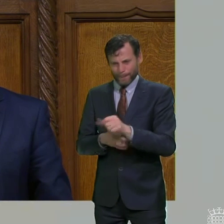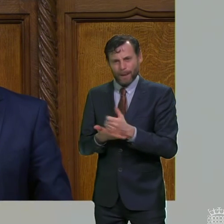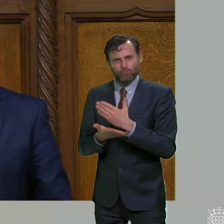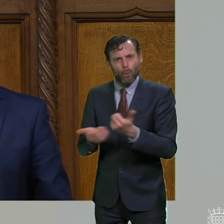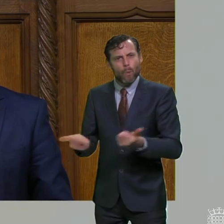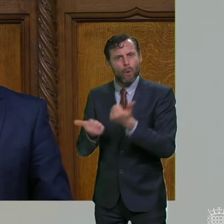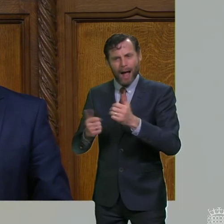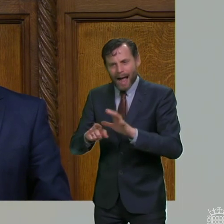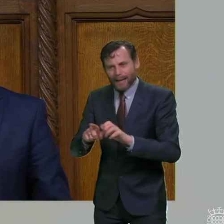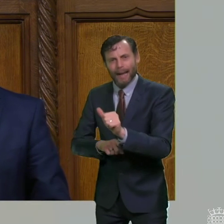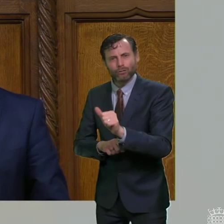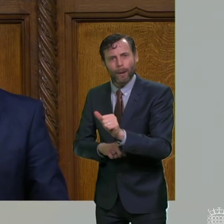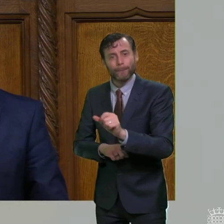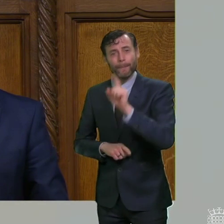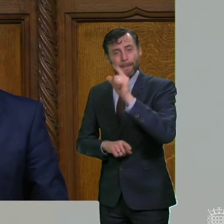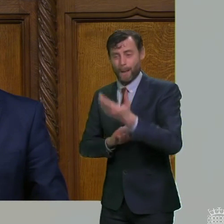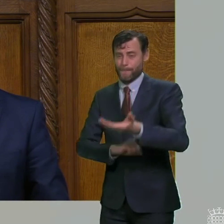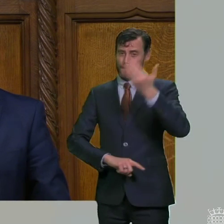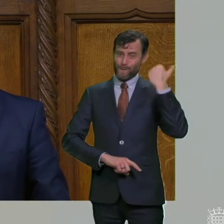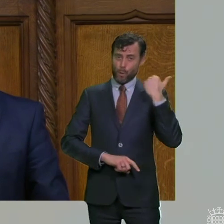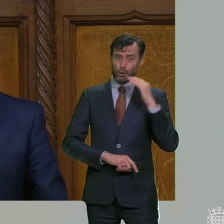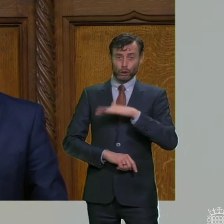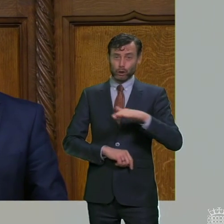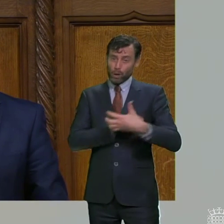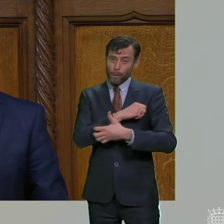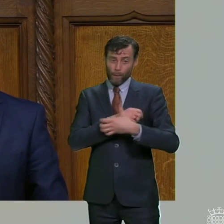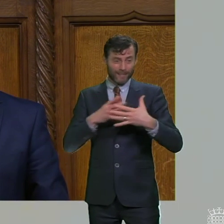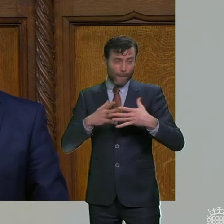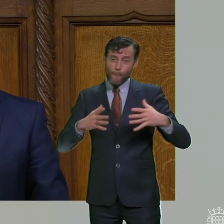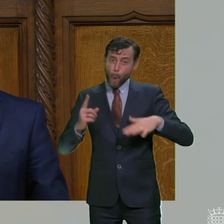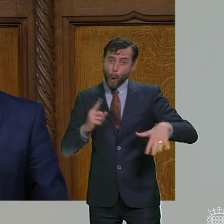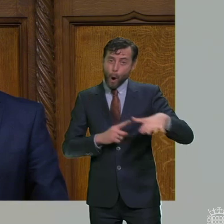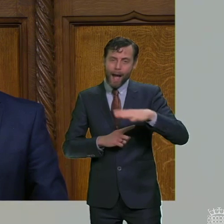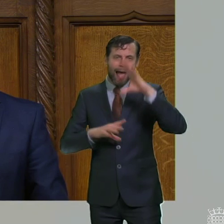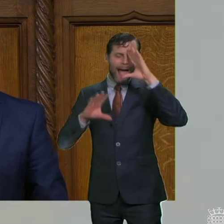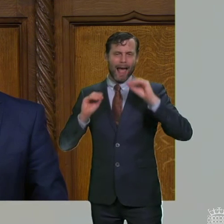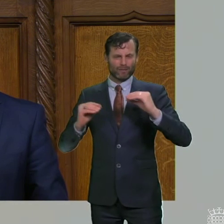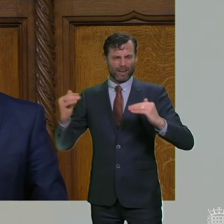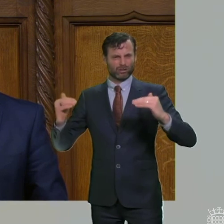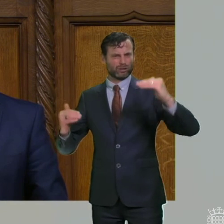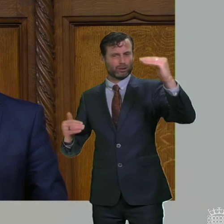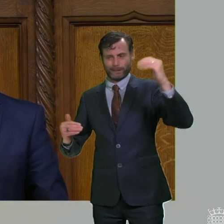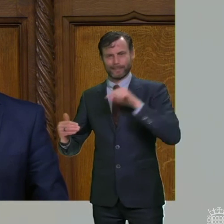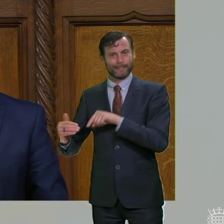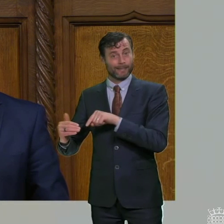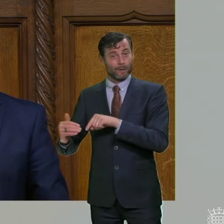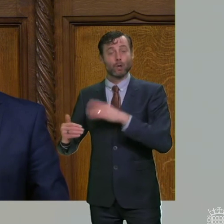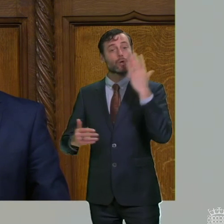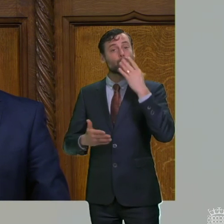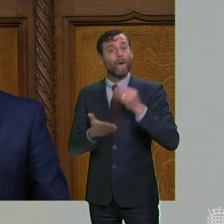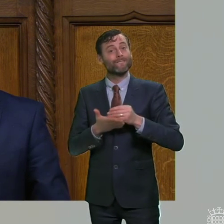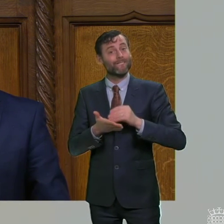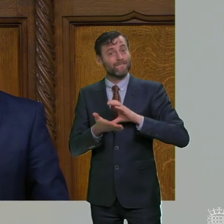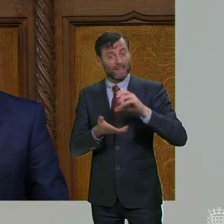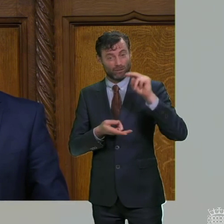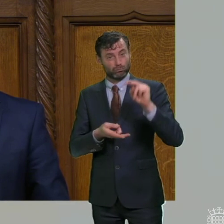We went into this pandemic with rising child poverty, a widening attainment gap, and school funding falling in real terms.